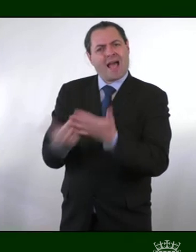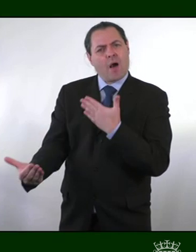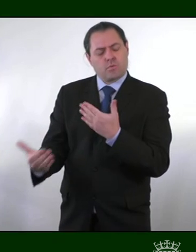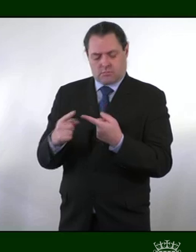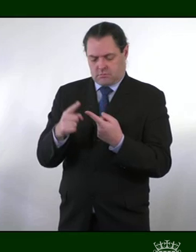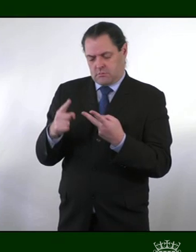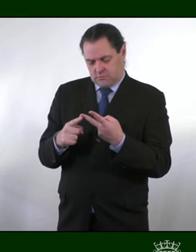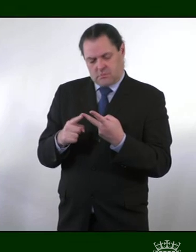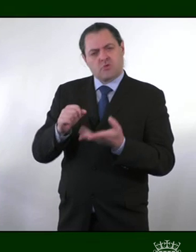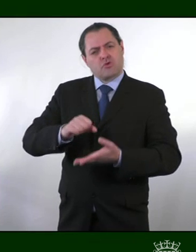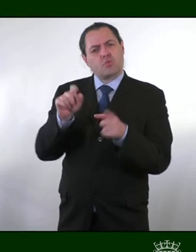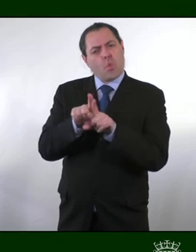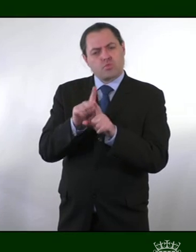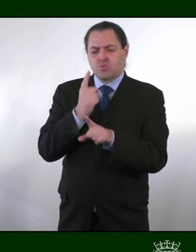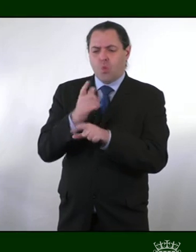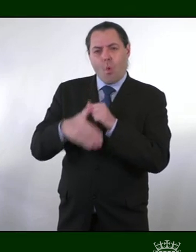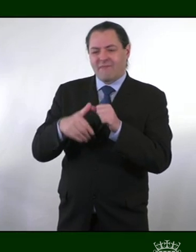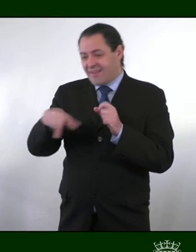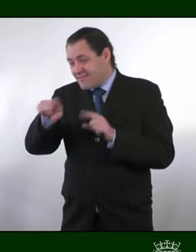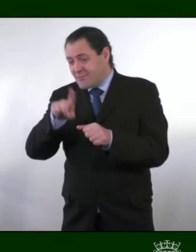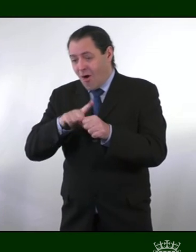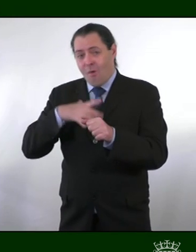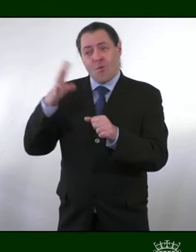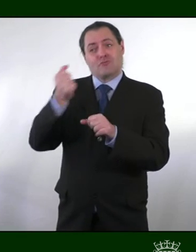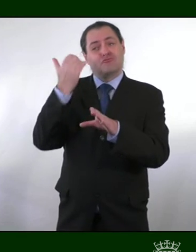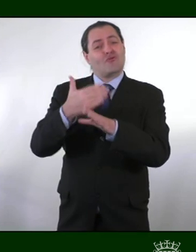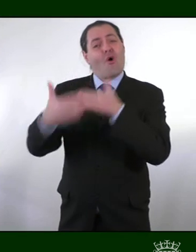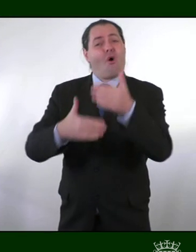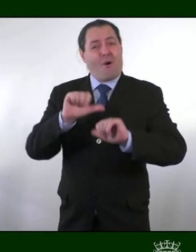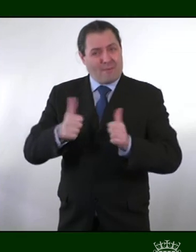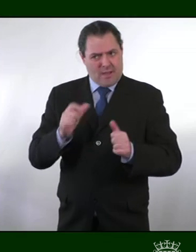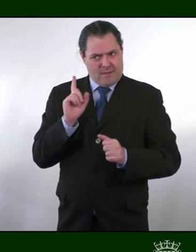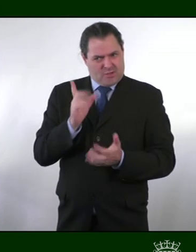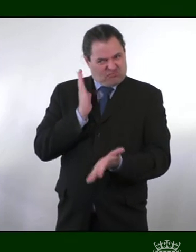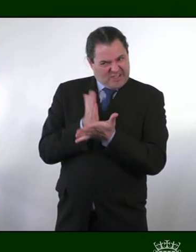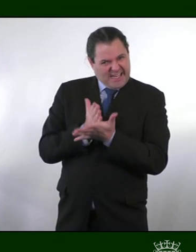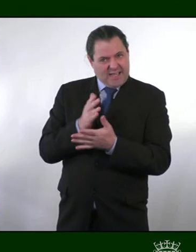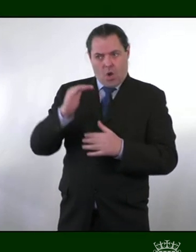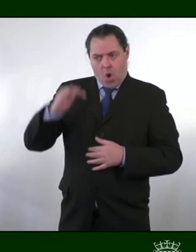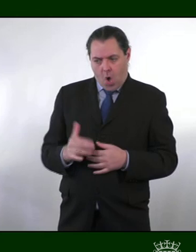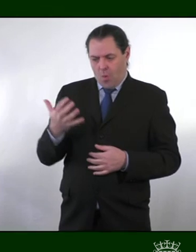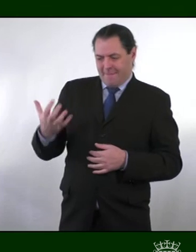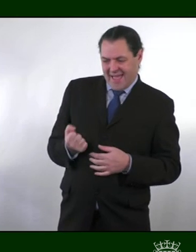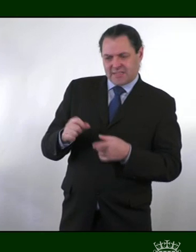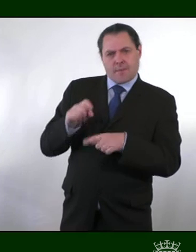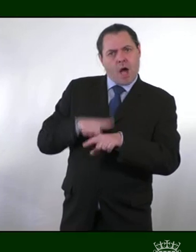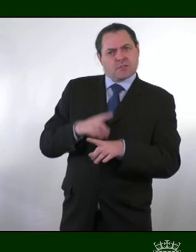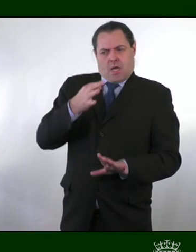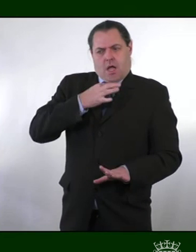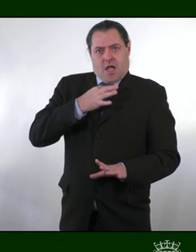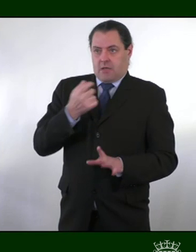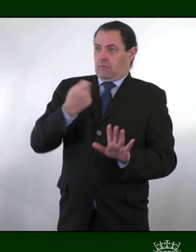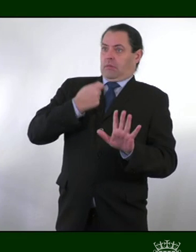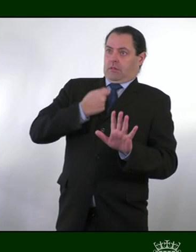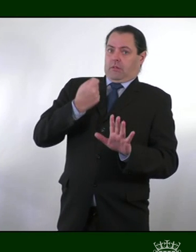The Chancellor has spoken of the importance of getting young people into jobs, but he has utterly failed to address the reality of low-paid, part-time, precarious work.